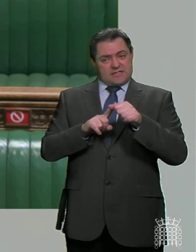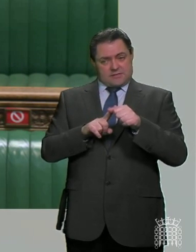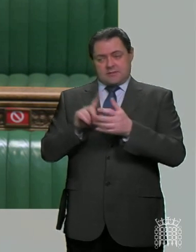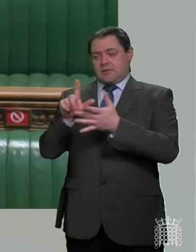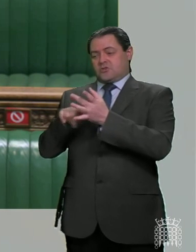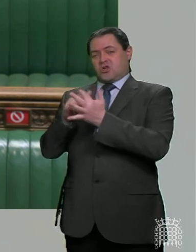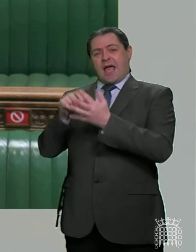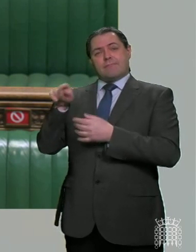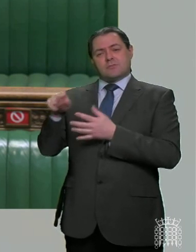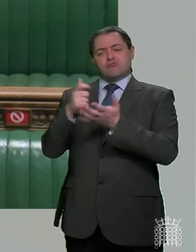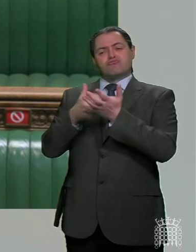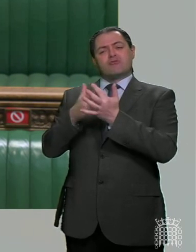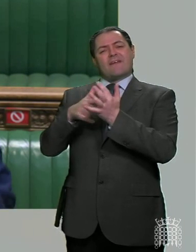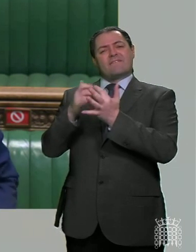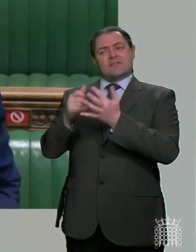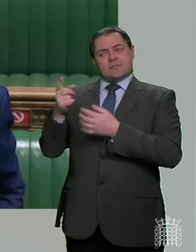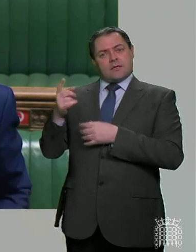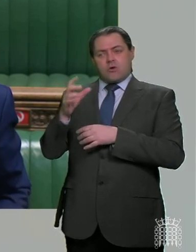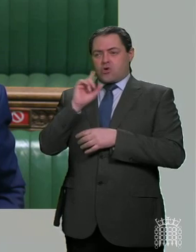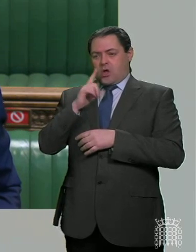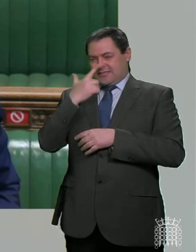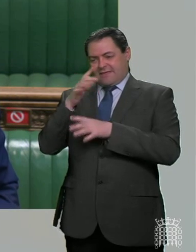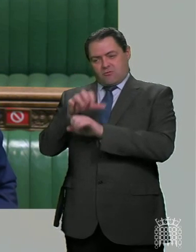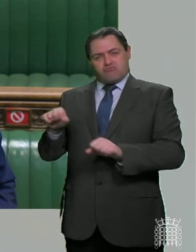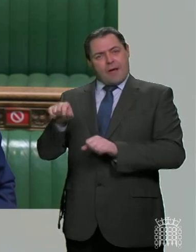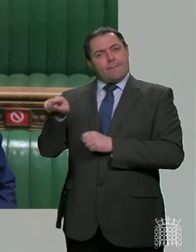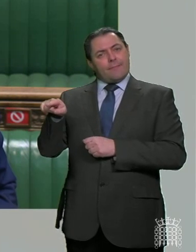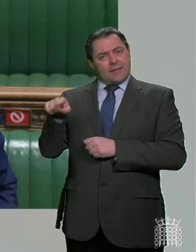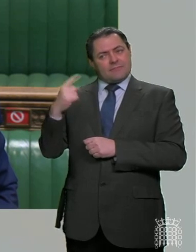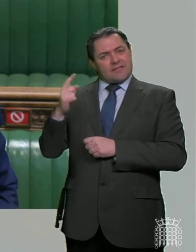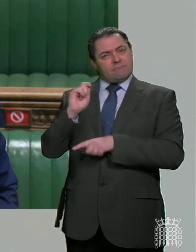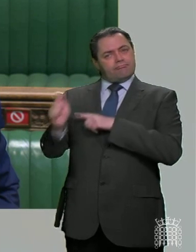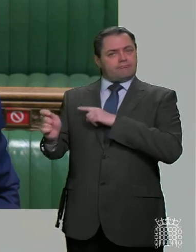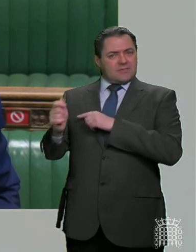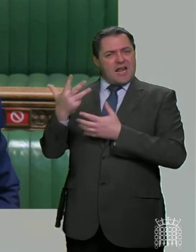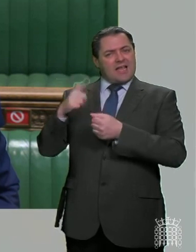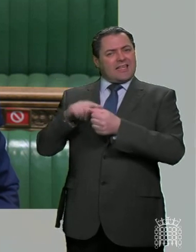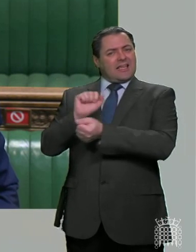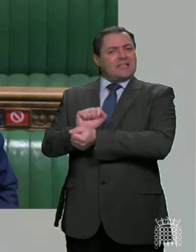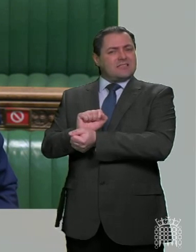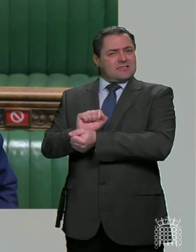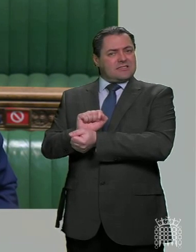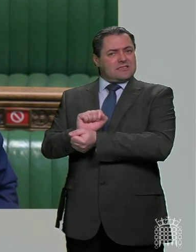James Reeve, convicted of raping a seven-year-old girl, received a nine-year sentence.